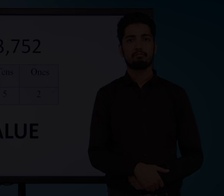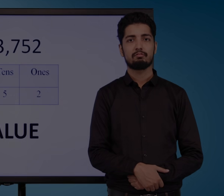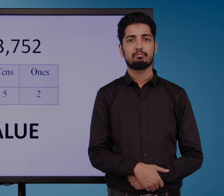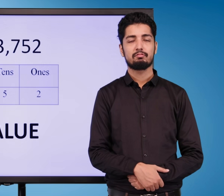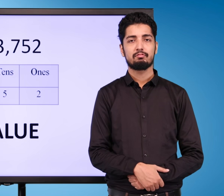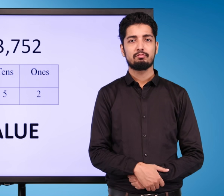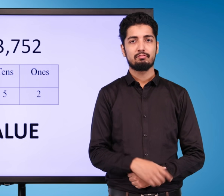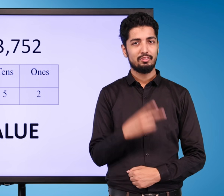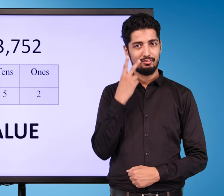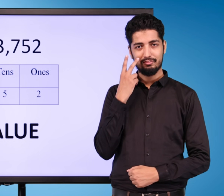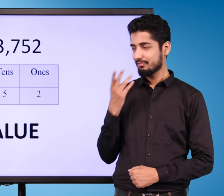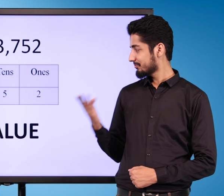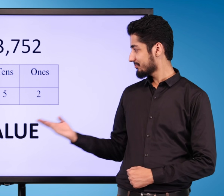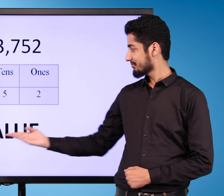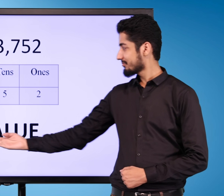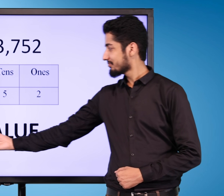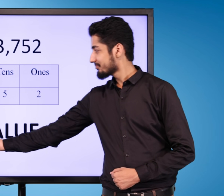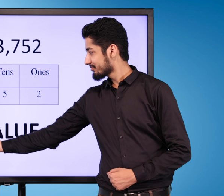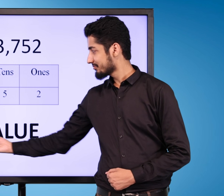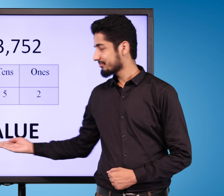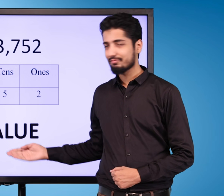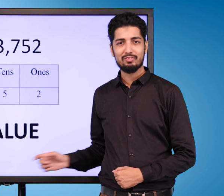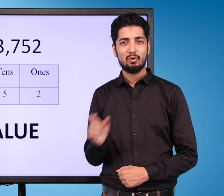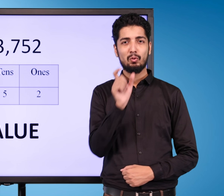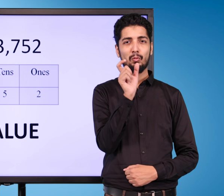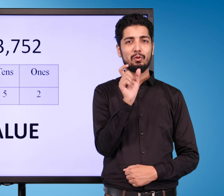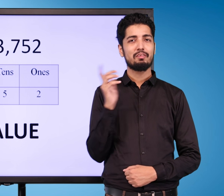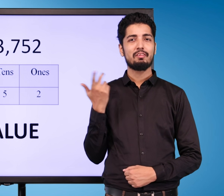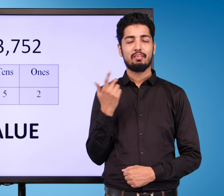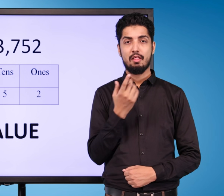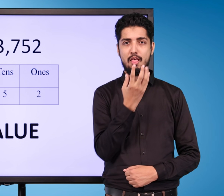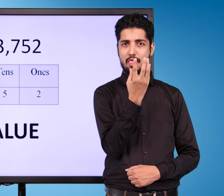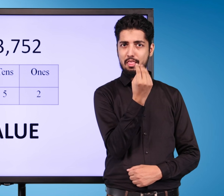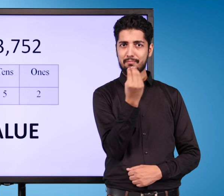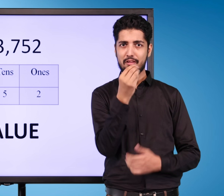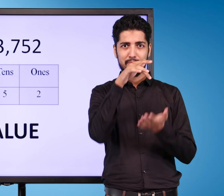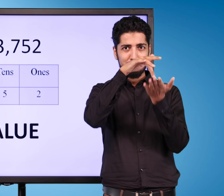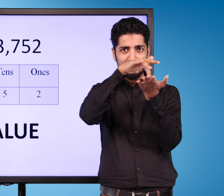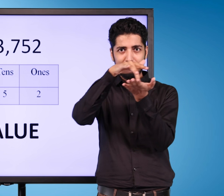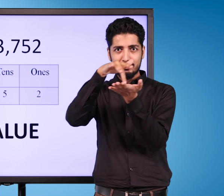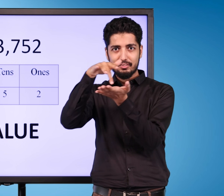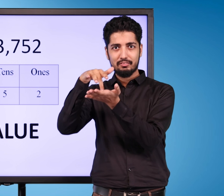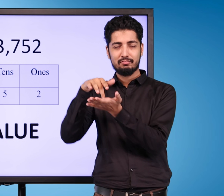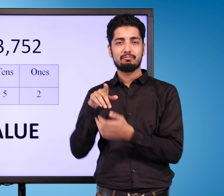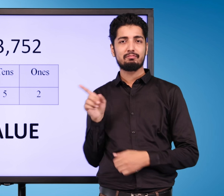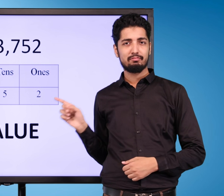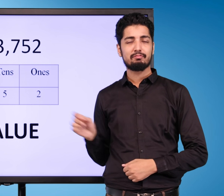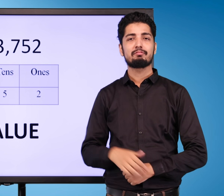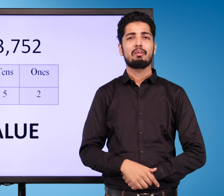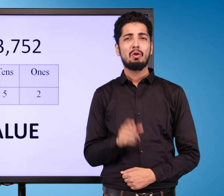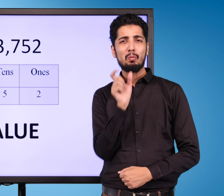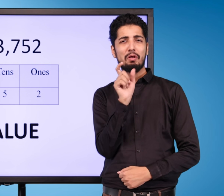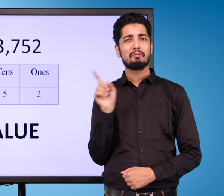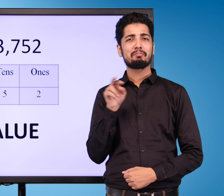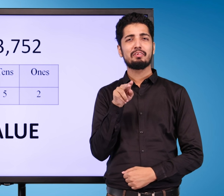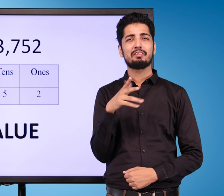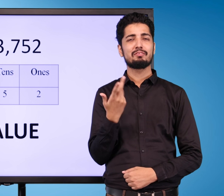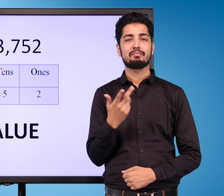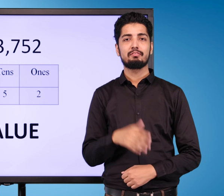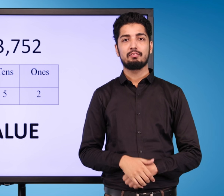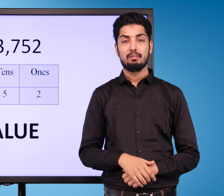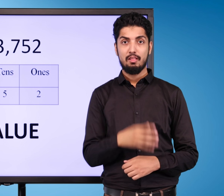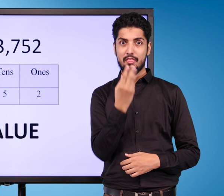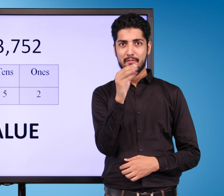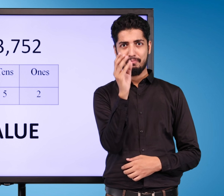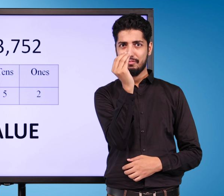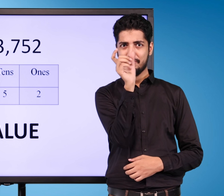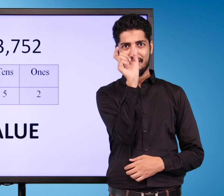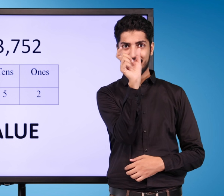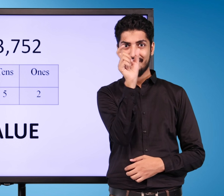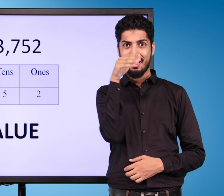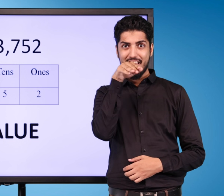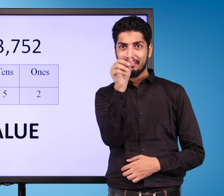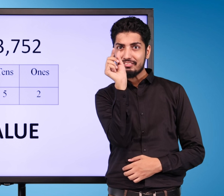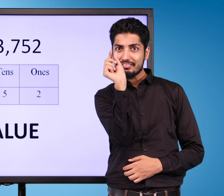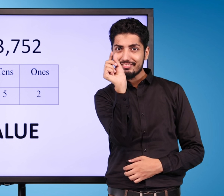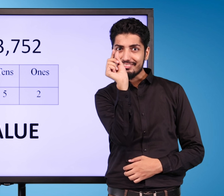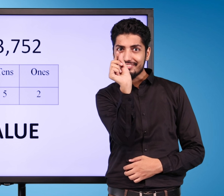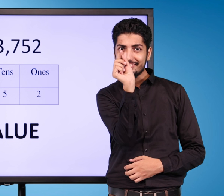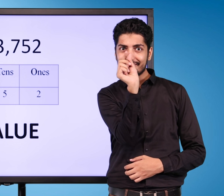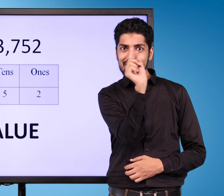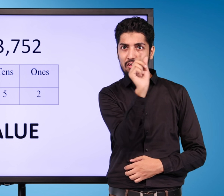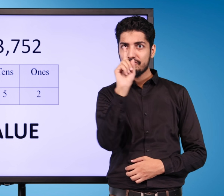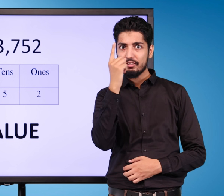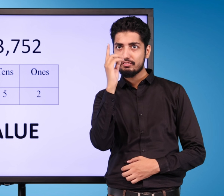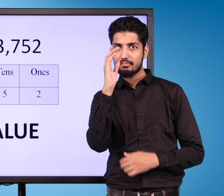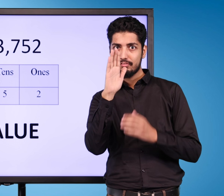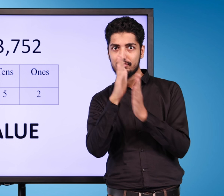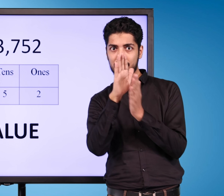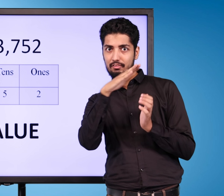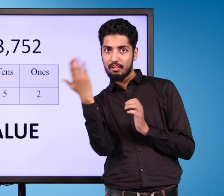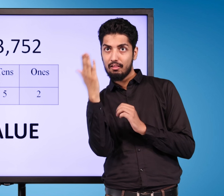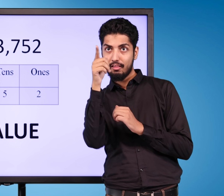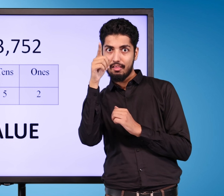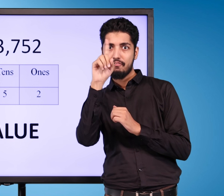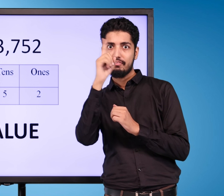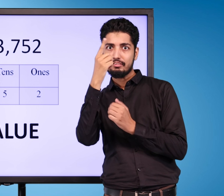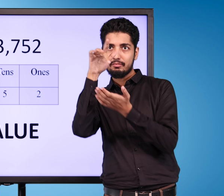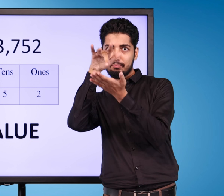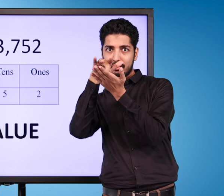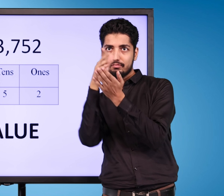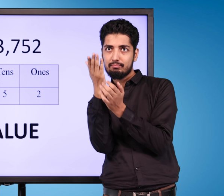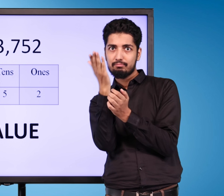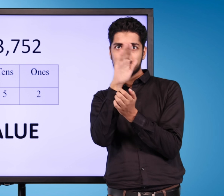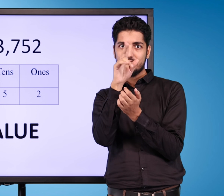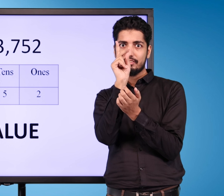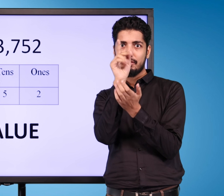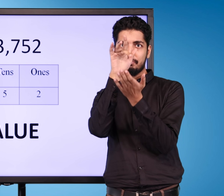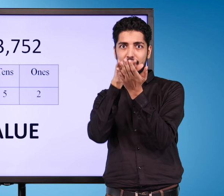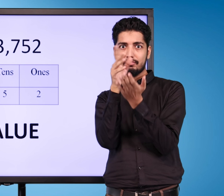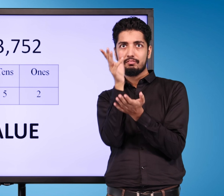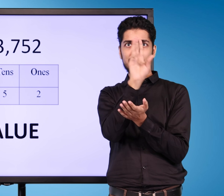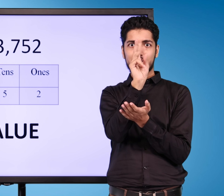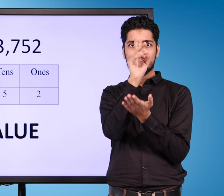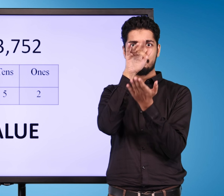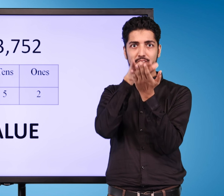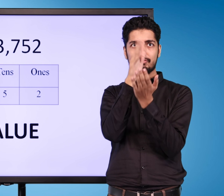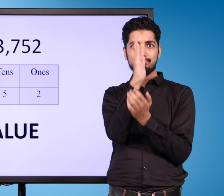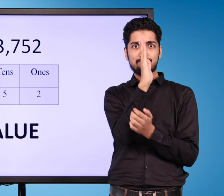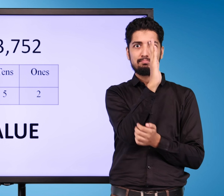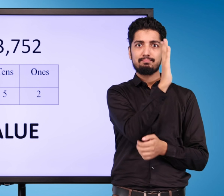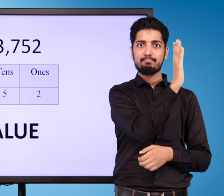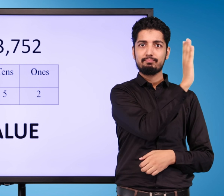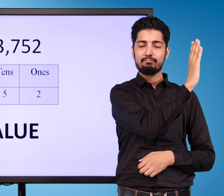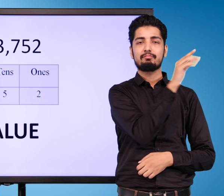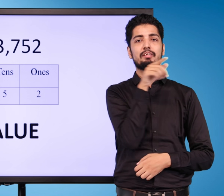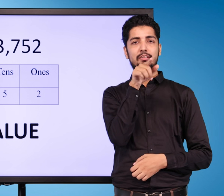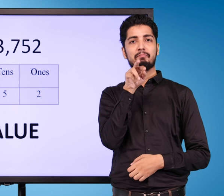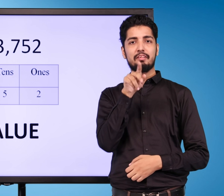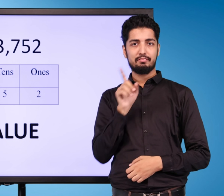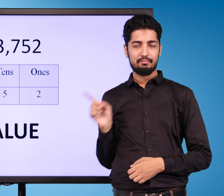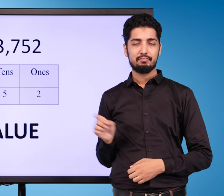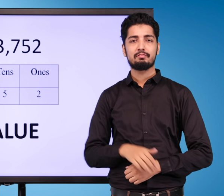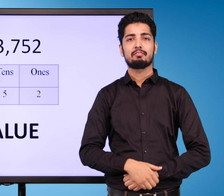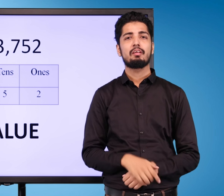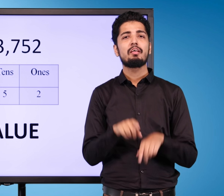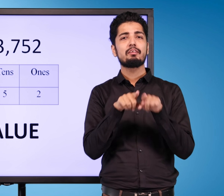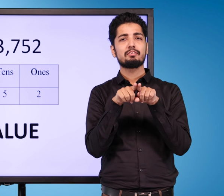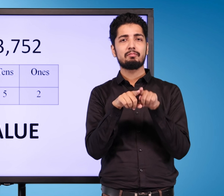Place value It refers to the place or value of a digit Based on its position in a number from the right Place values are ones tens hundreds, thousands and so on For example